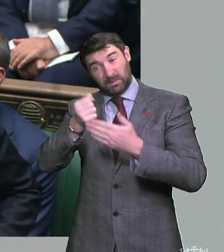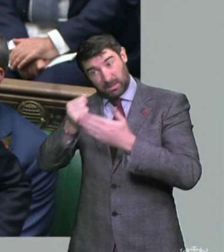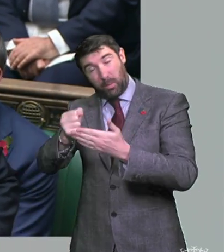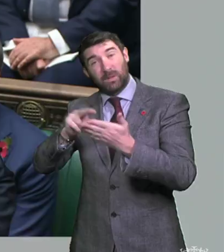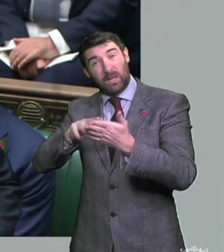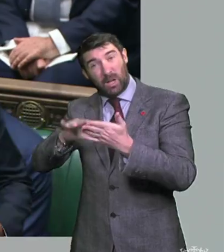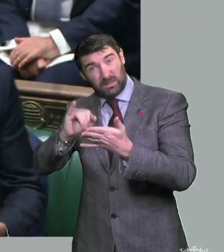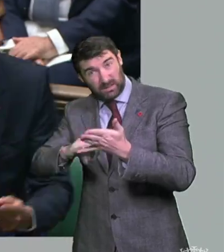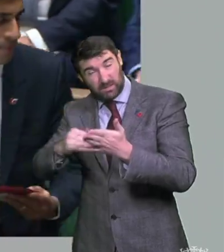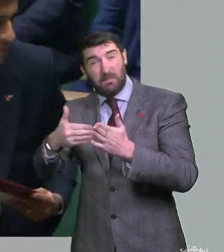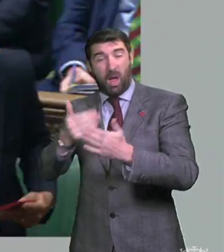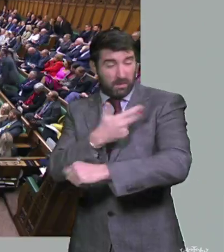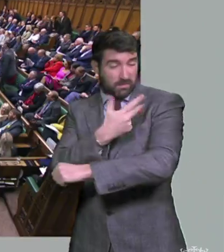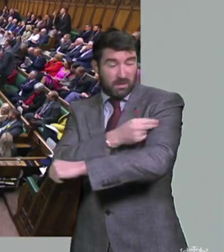That is what we did for this country.